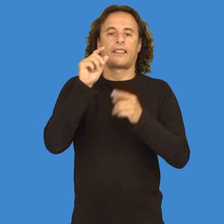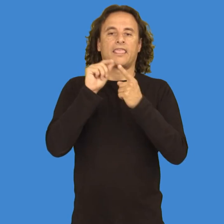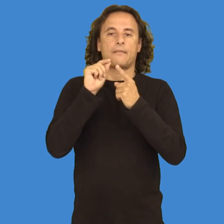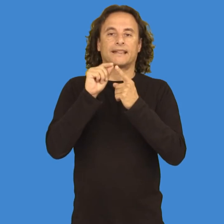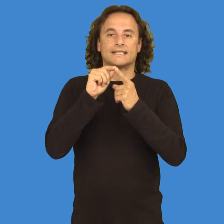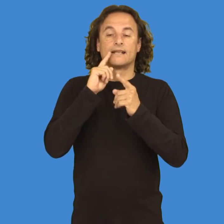diabetes